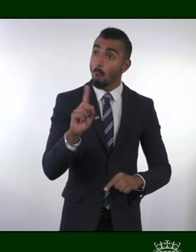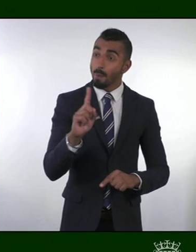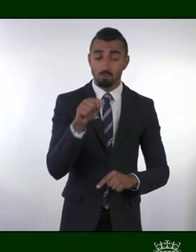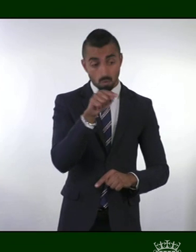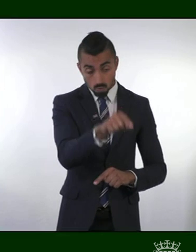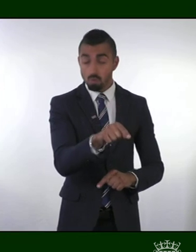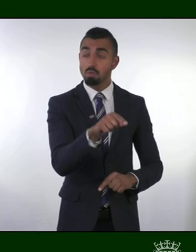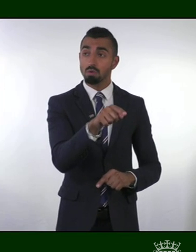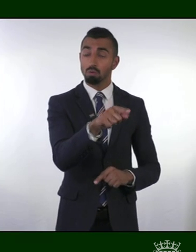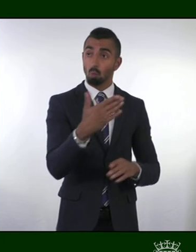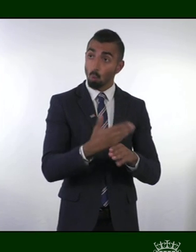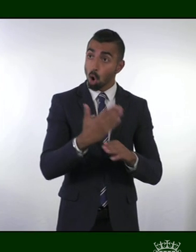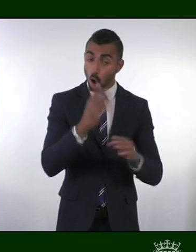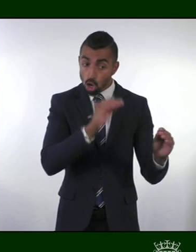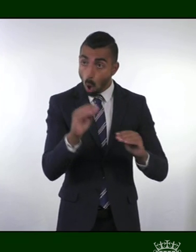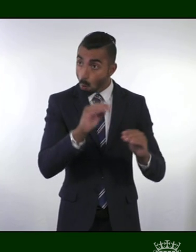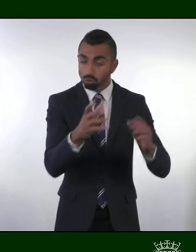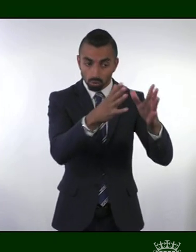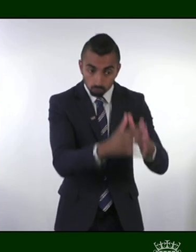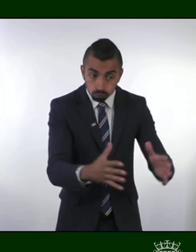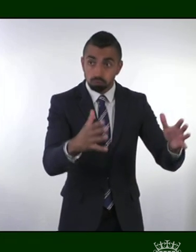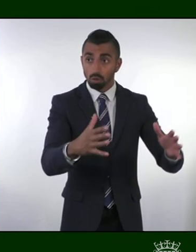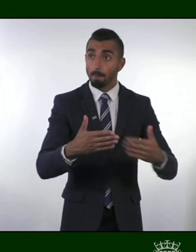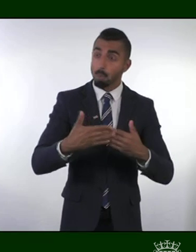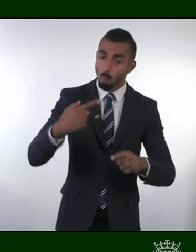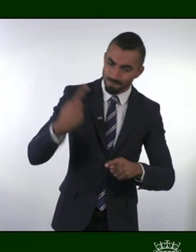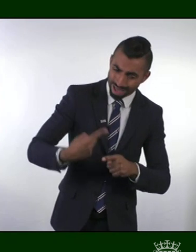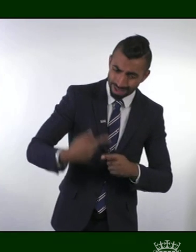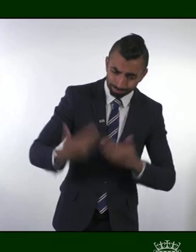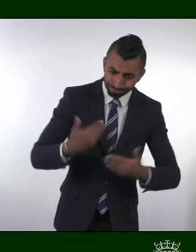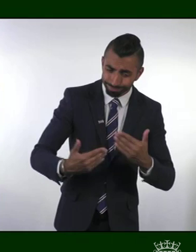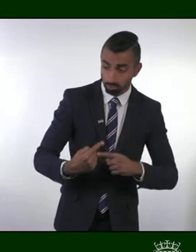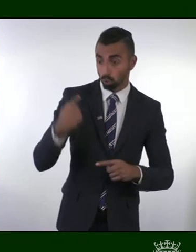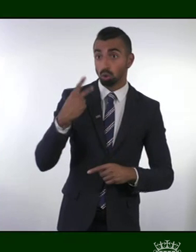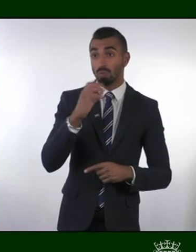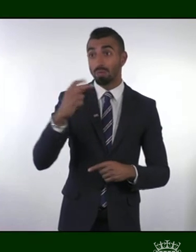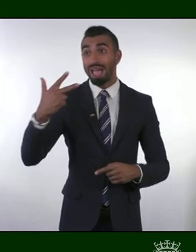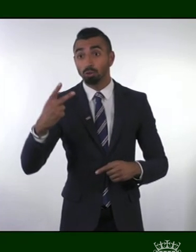This will be done faster than ever before—certainly faster than in 2008-09.